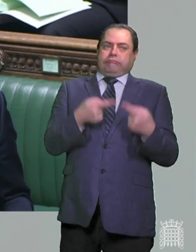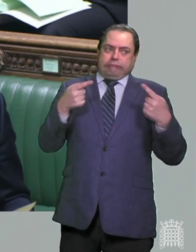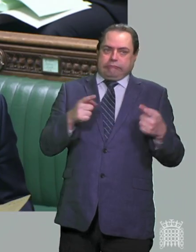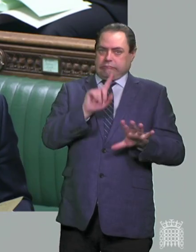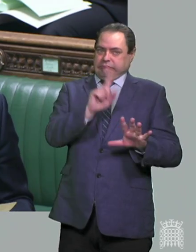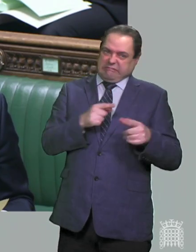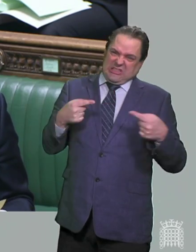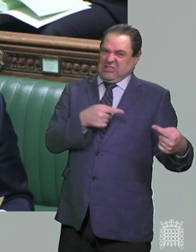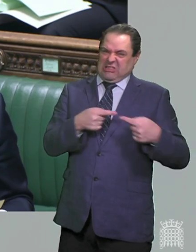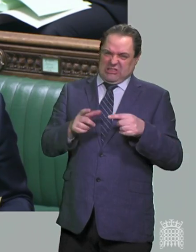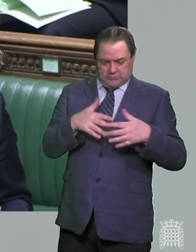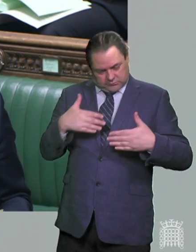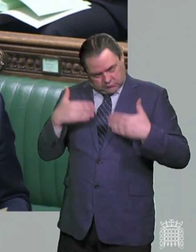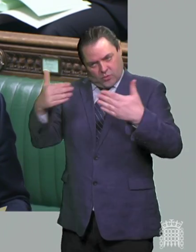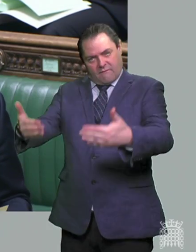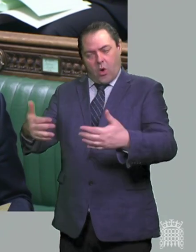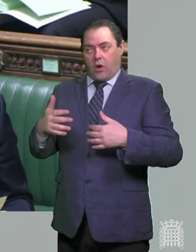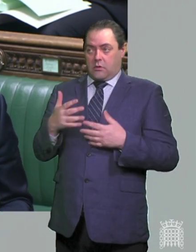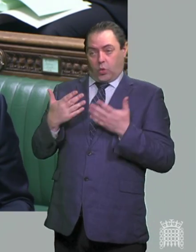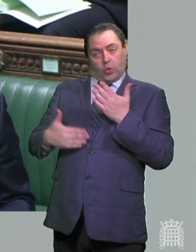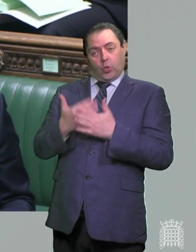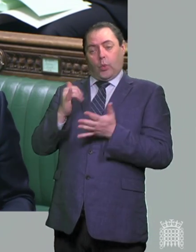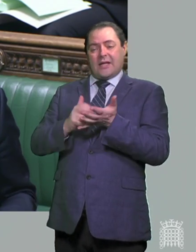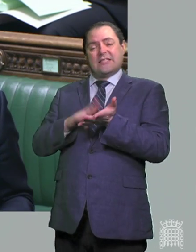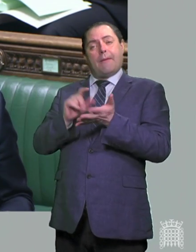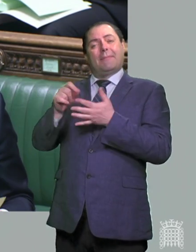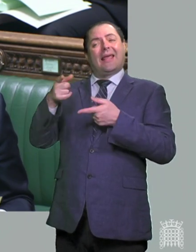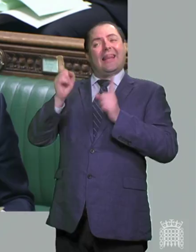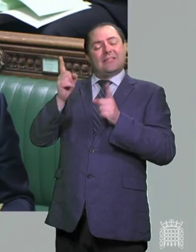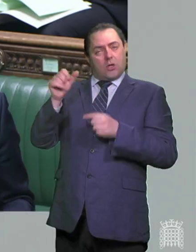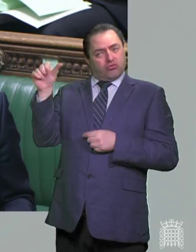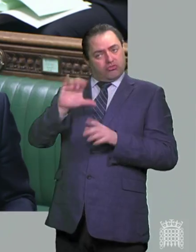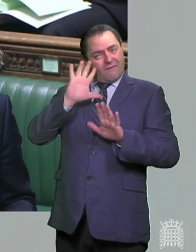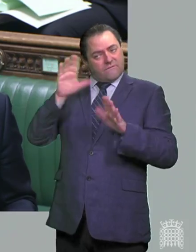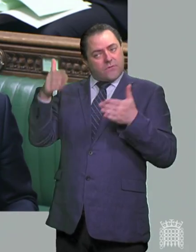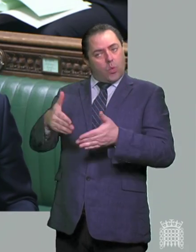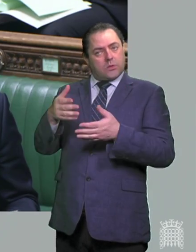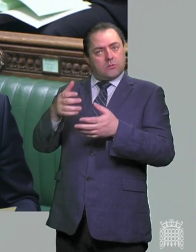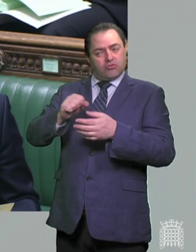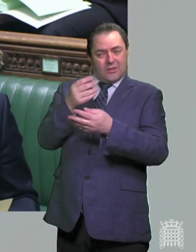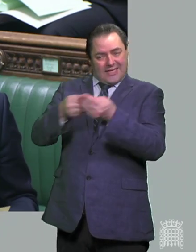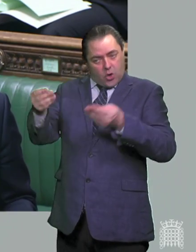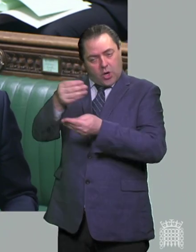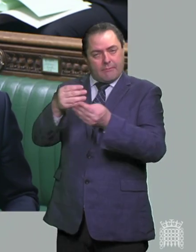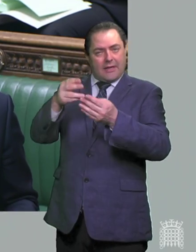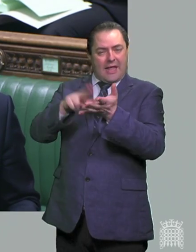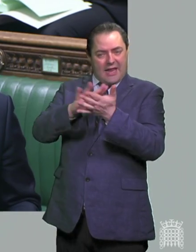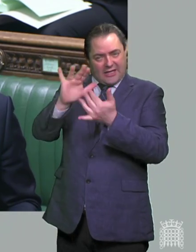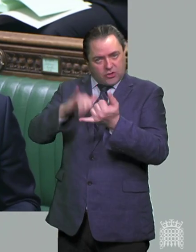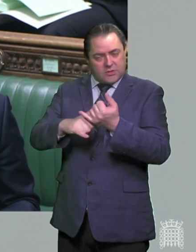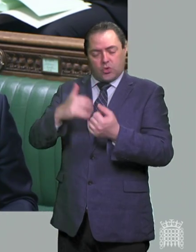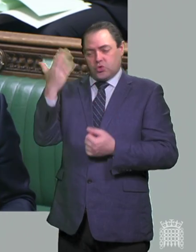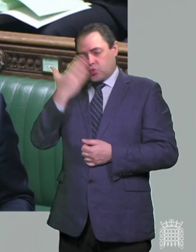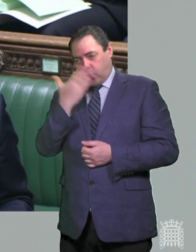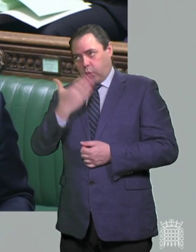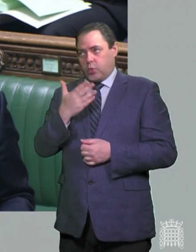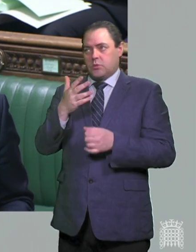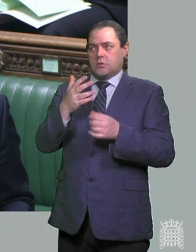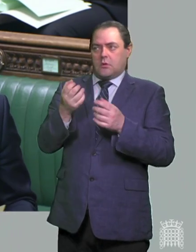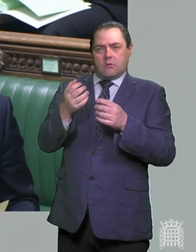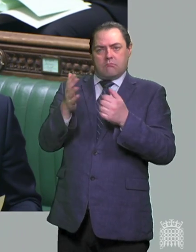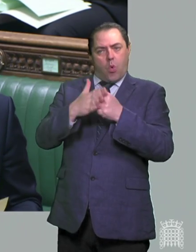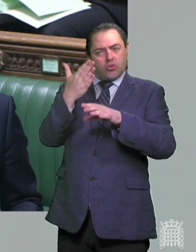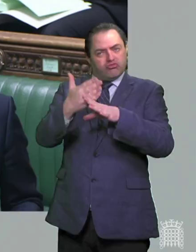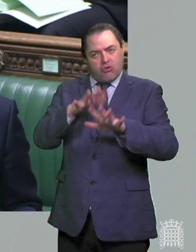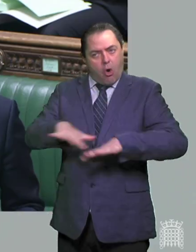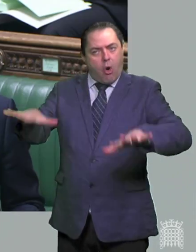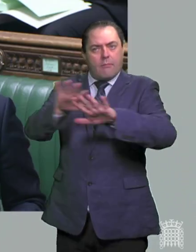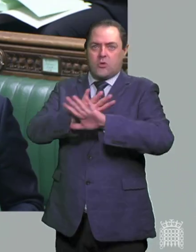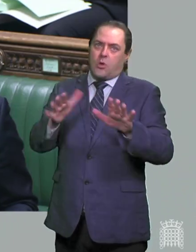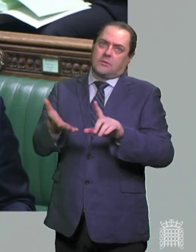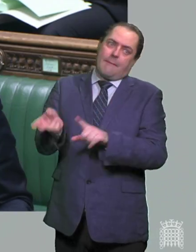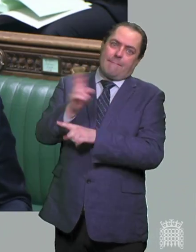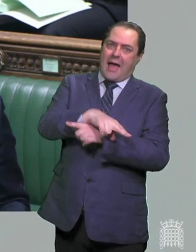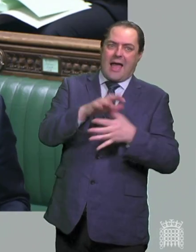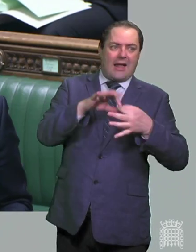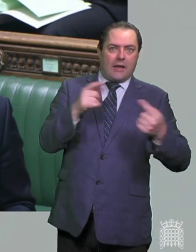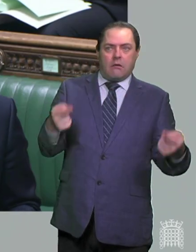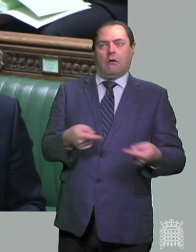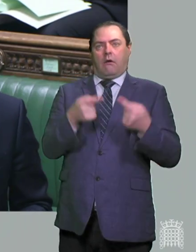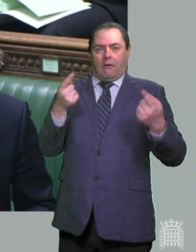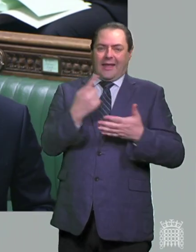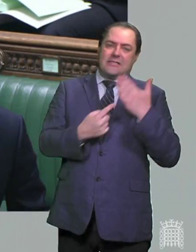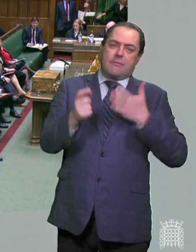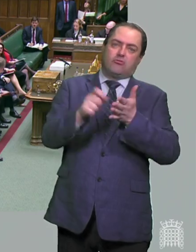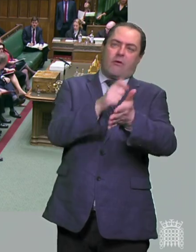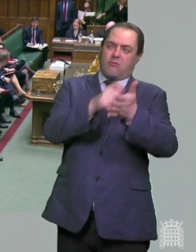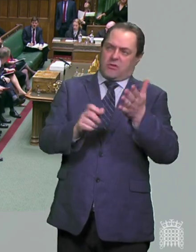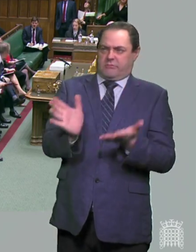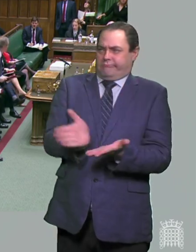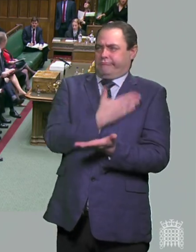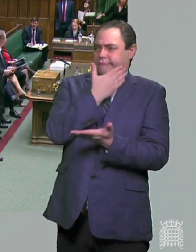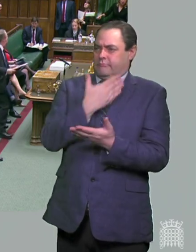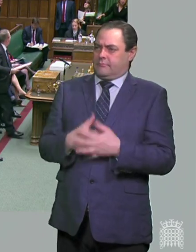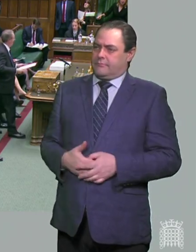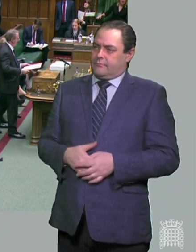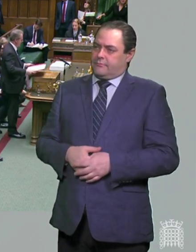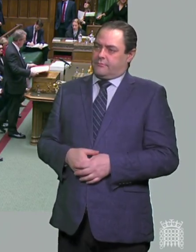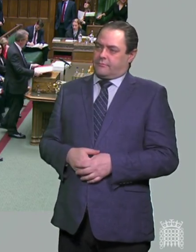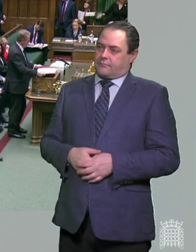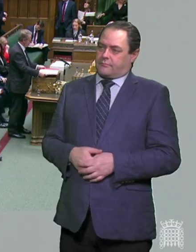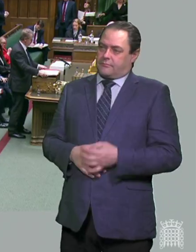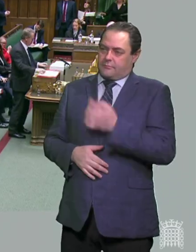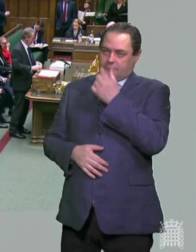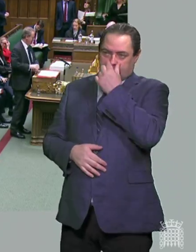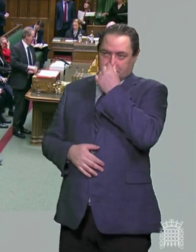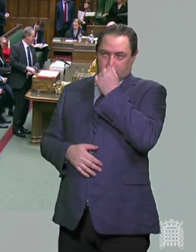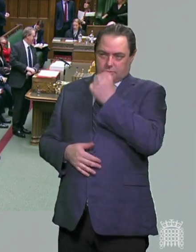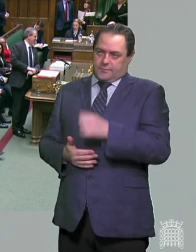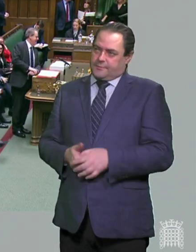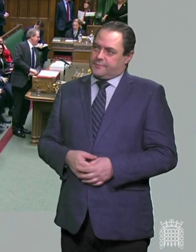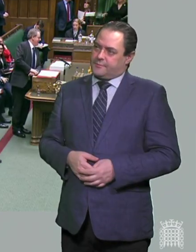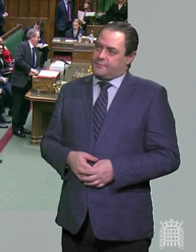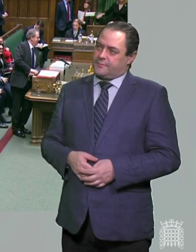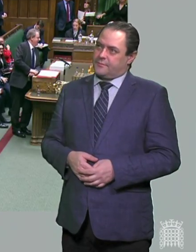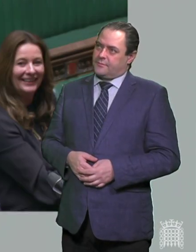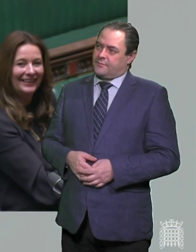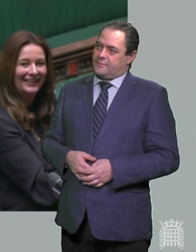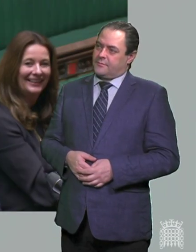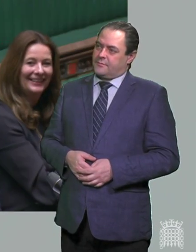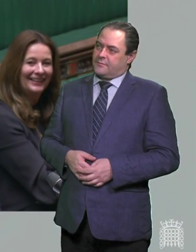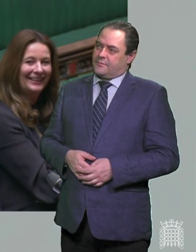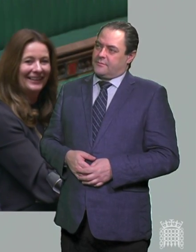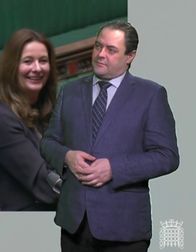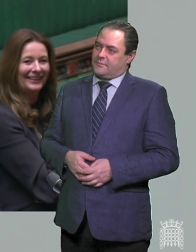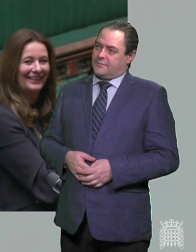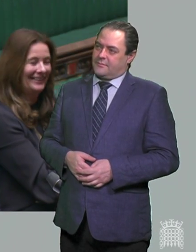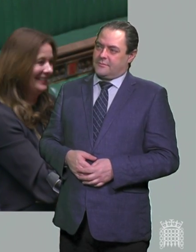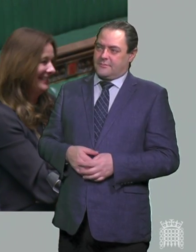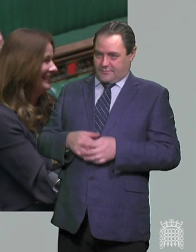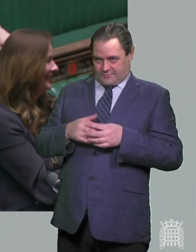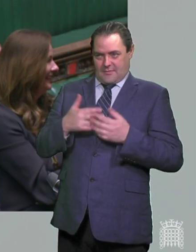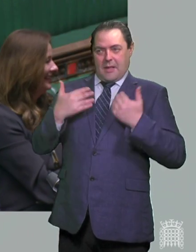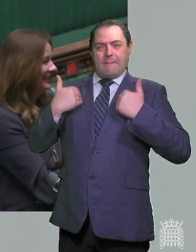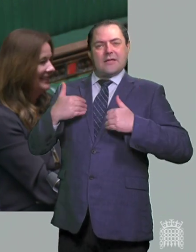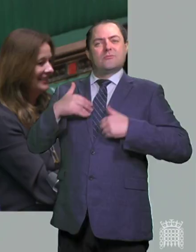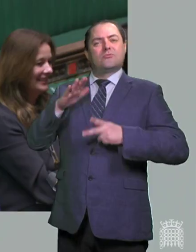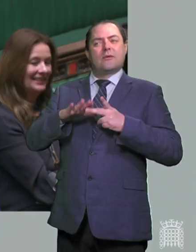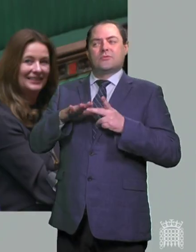Does the Secretary of State agree that the new SNP leader should focus on Scotland’s economy, the NHS, schools and creating jobs, rather than going back to another divisive independence referendum?